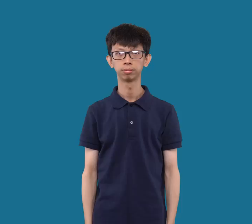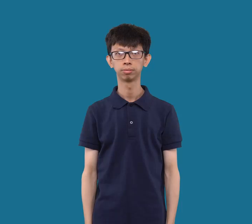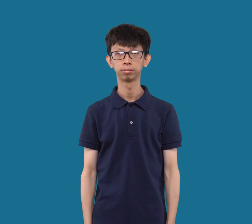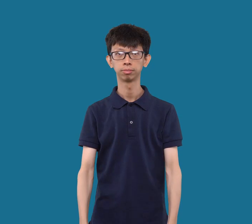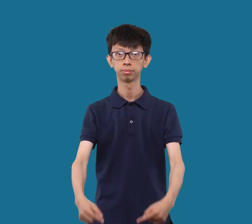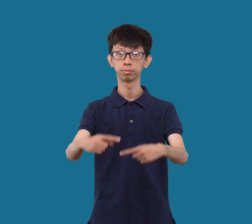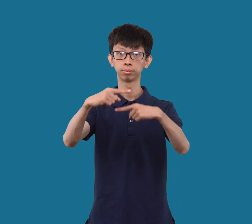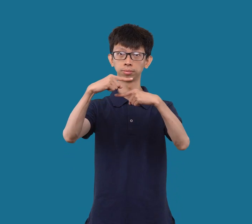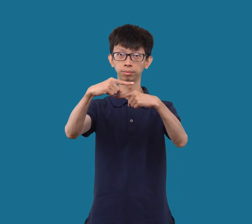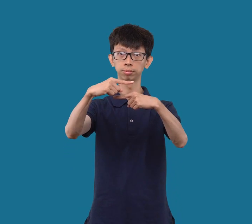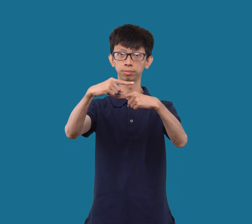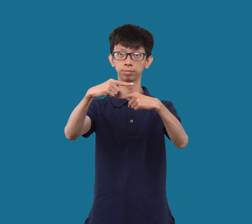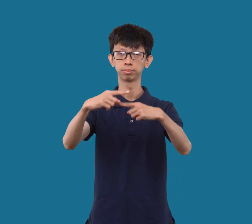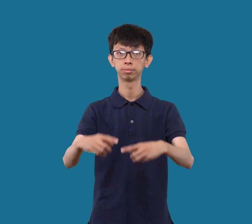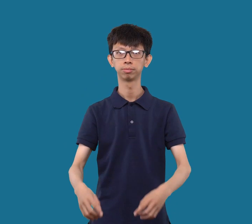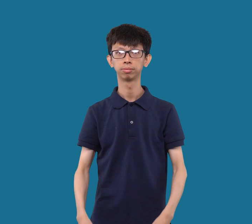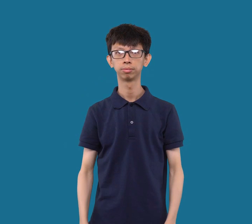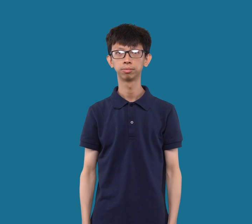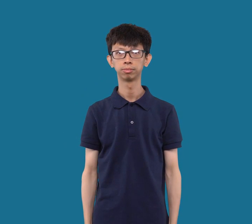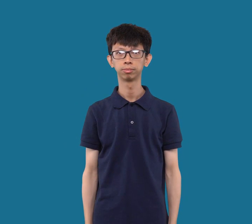dấu bằng